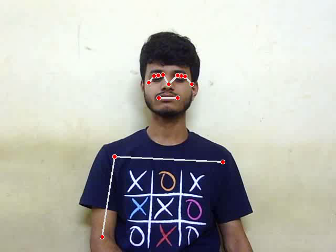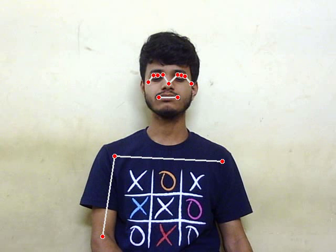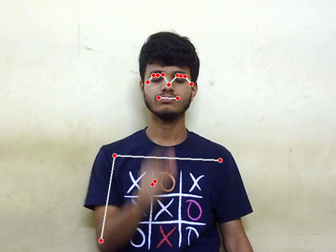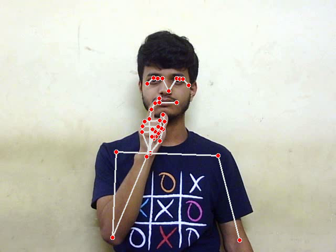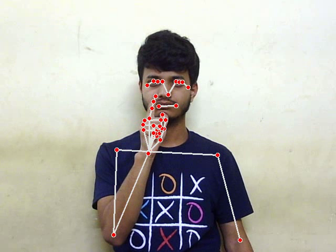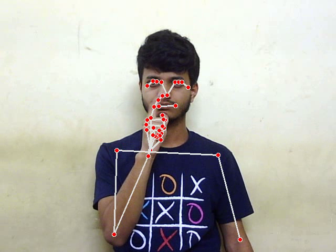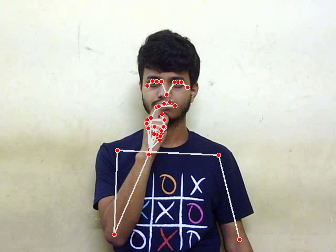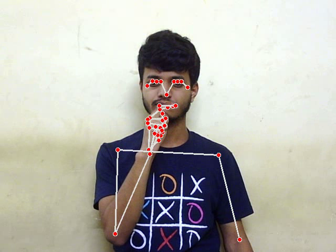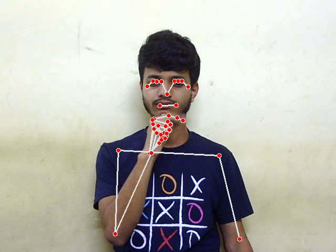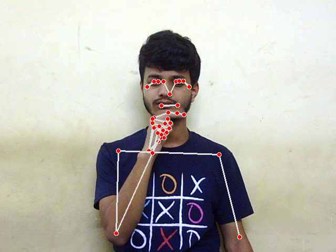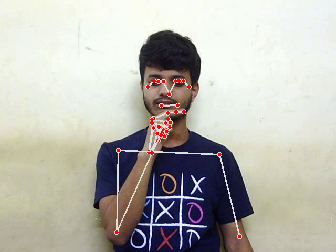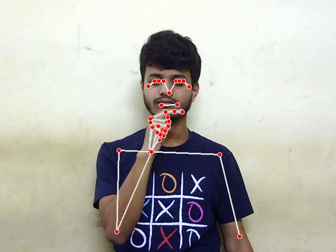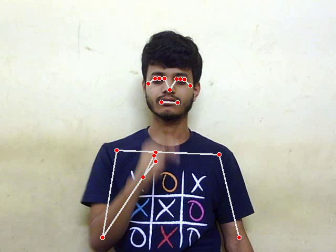who